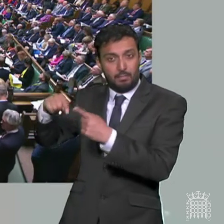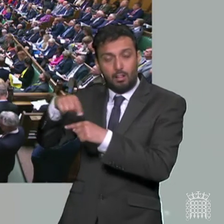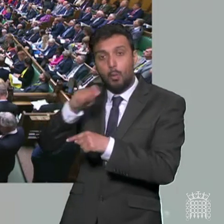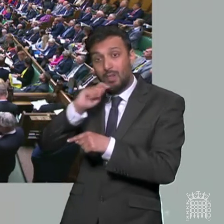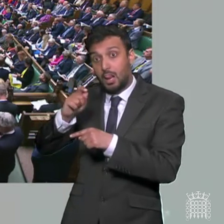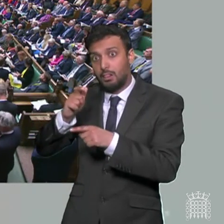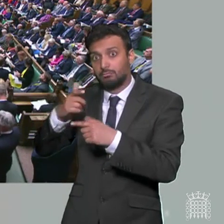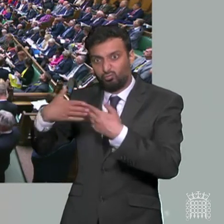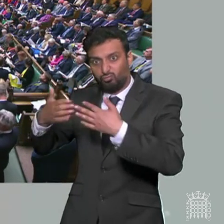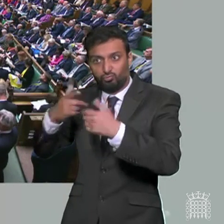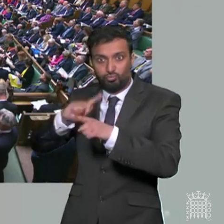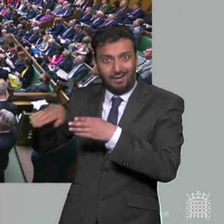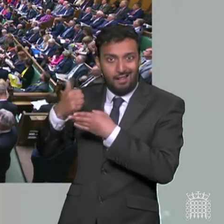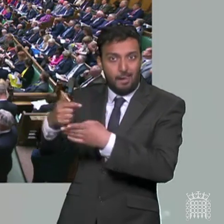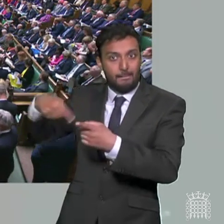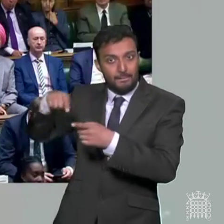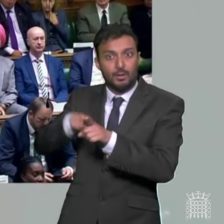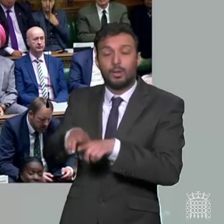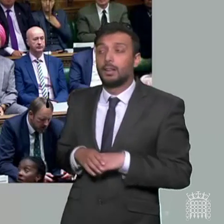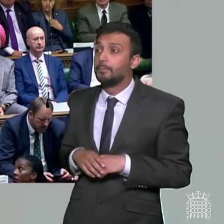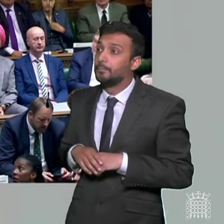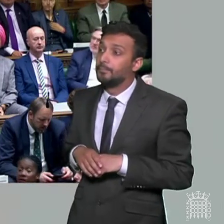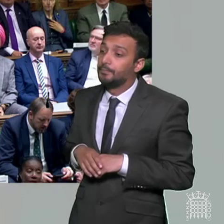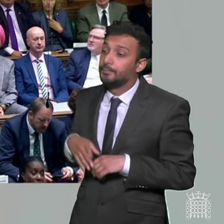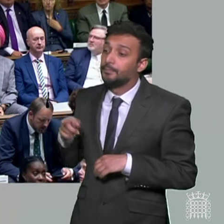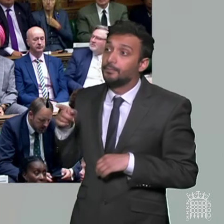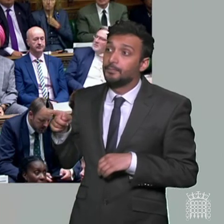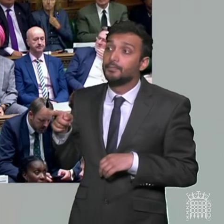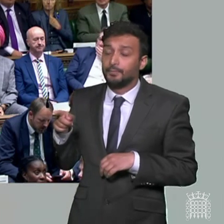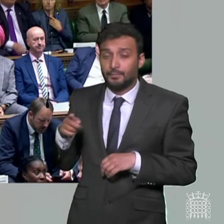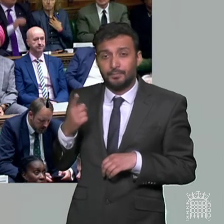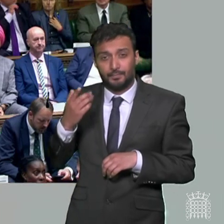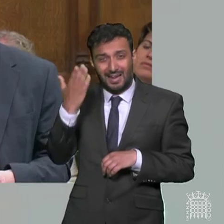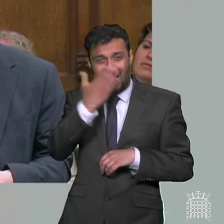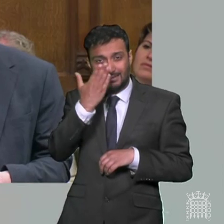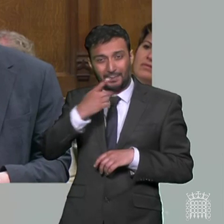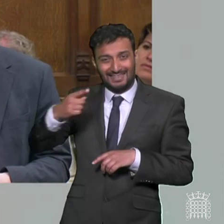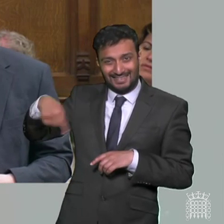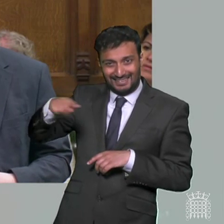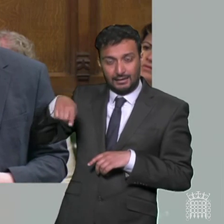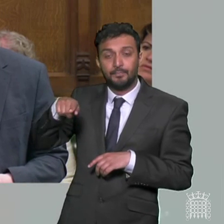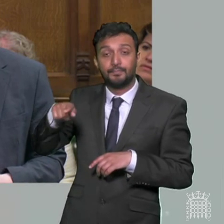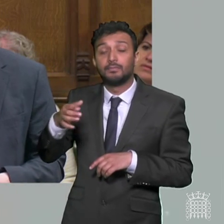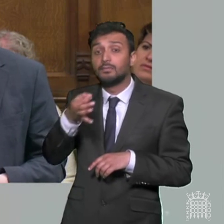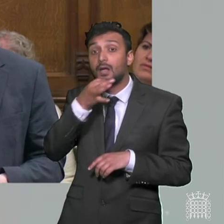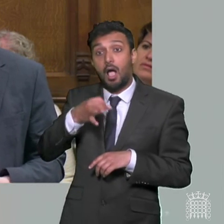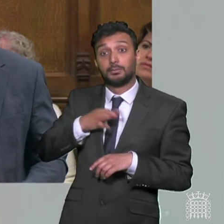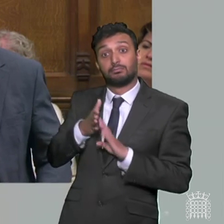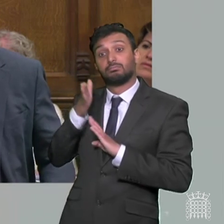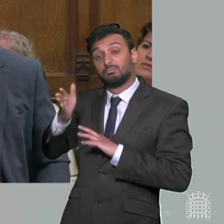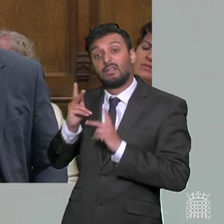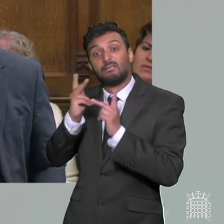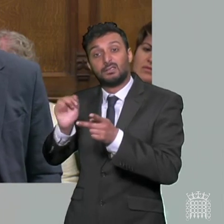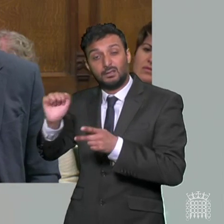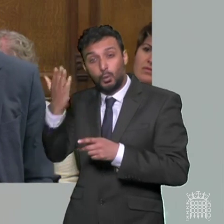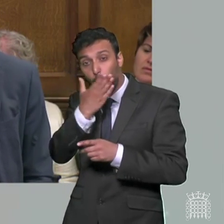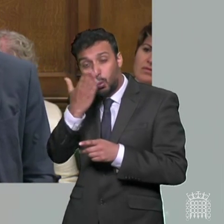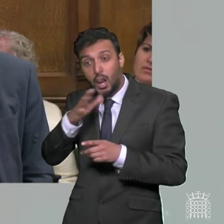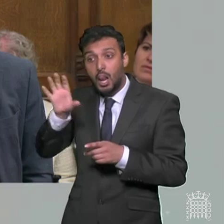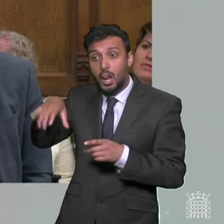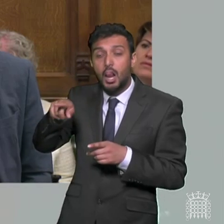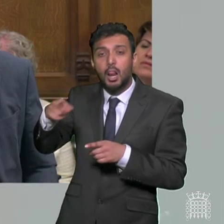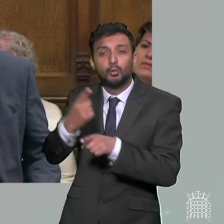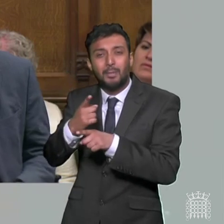Jubilee LEAD Academy in my constituency, working with Nottingham citizens, recently asked me to visit the school to hear about their low pay campaign.